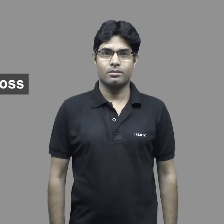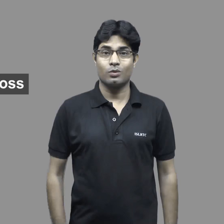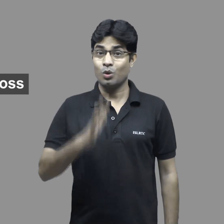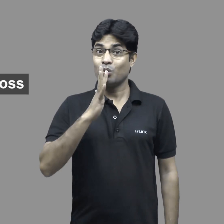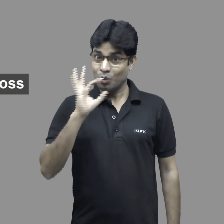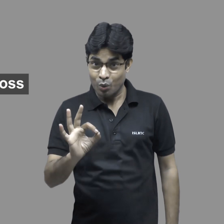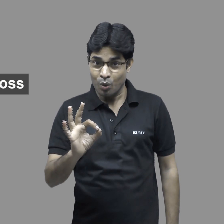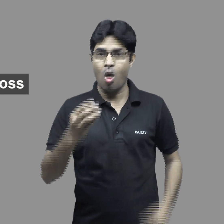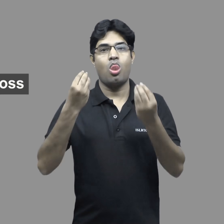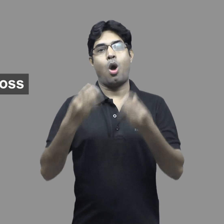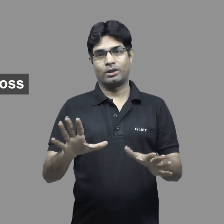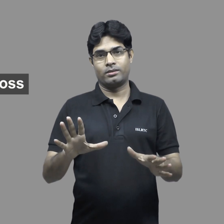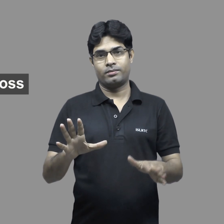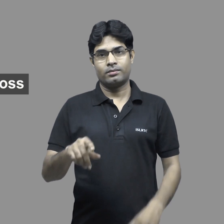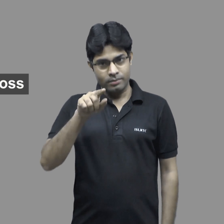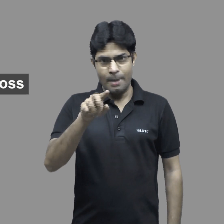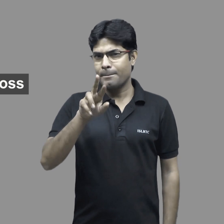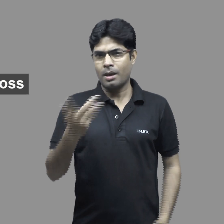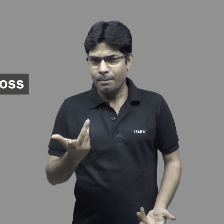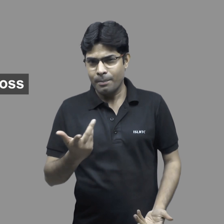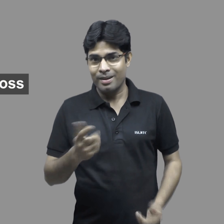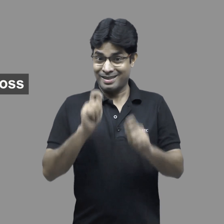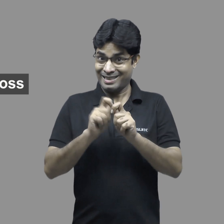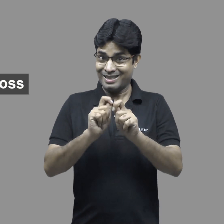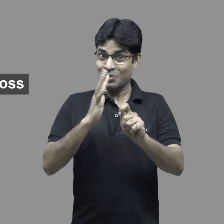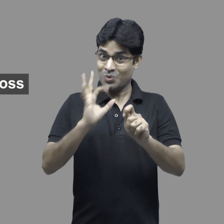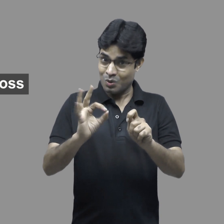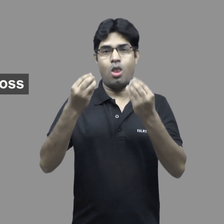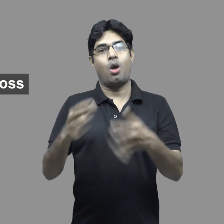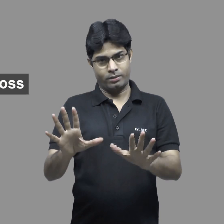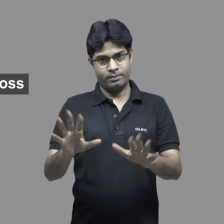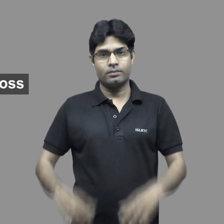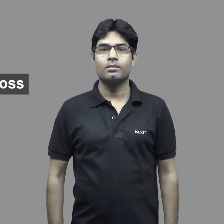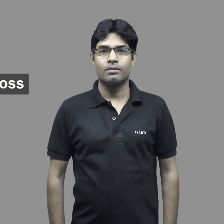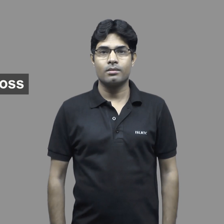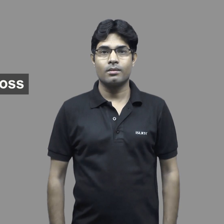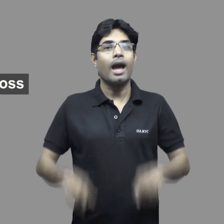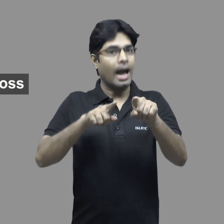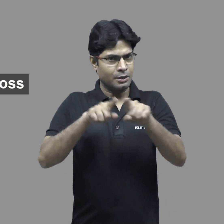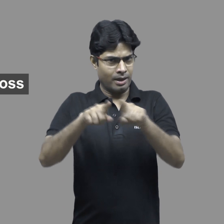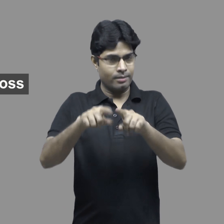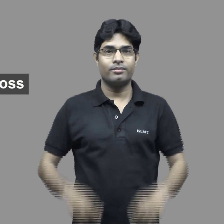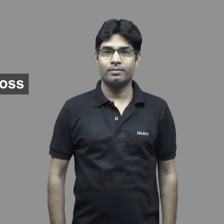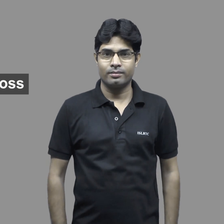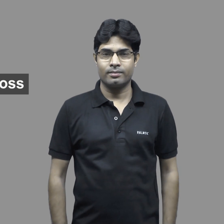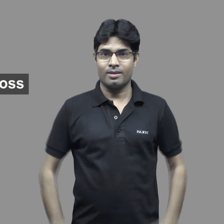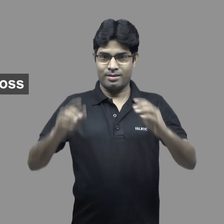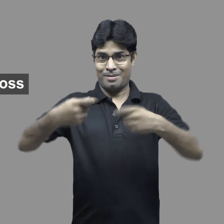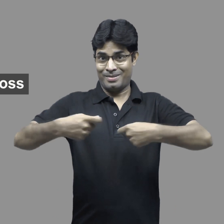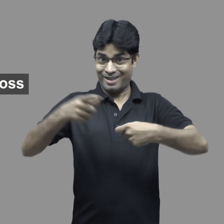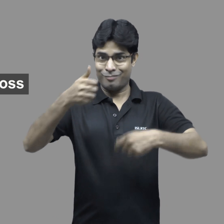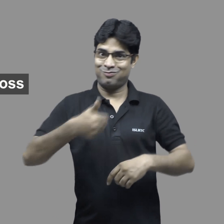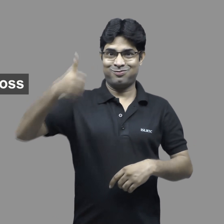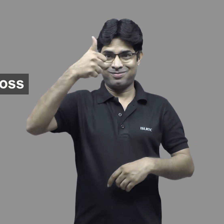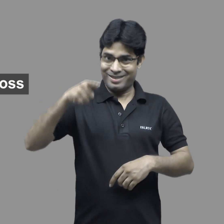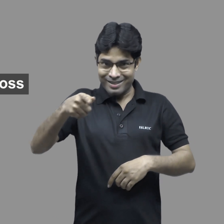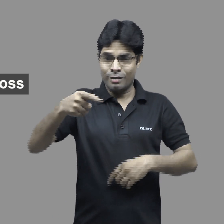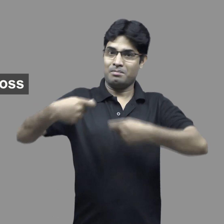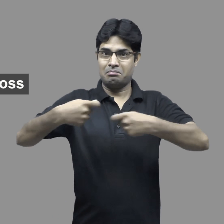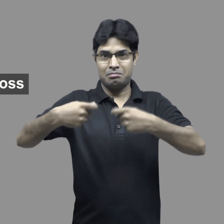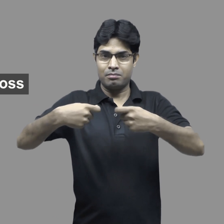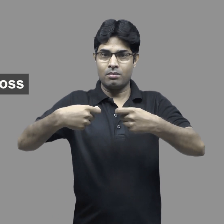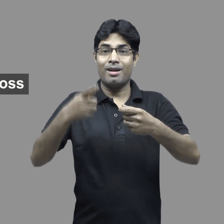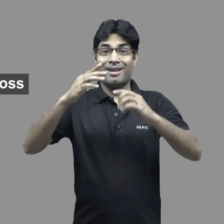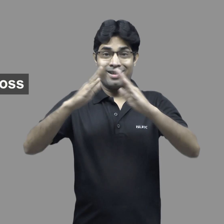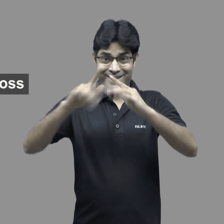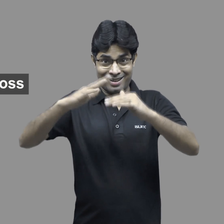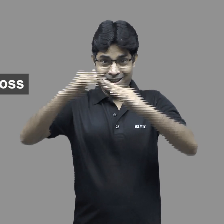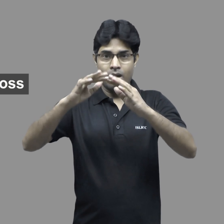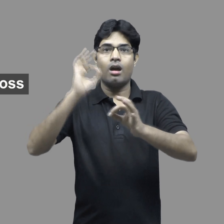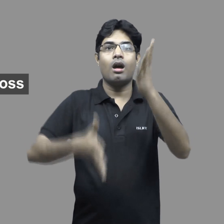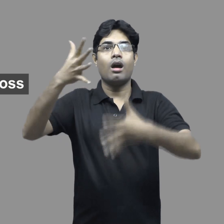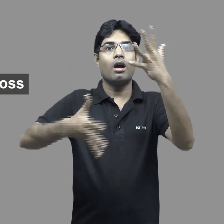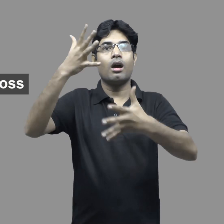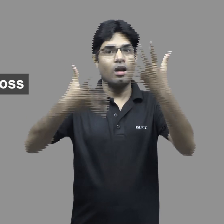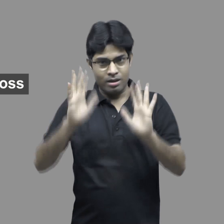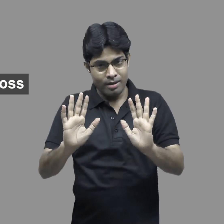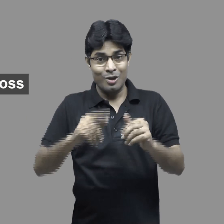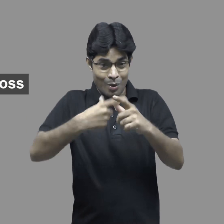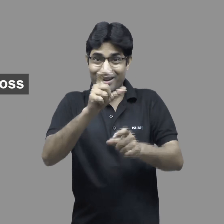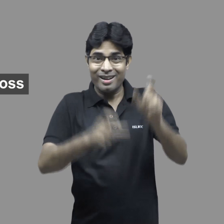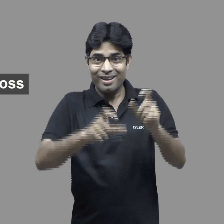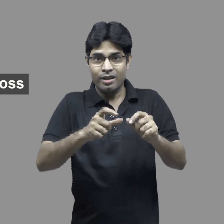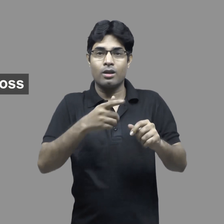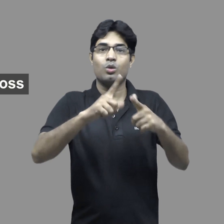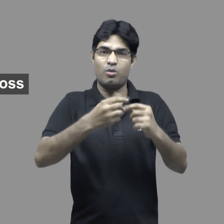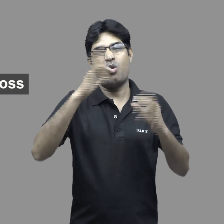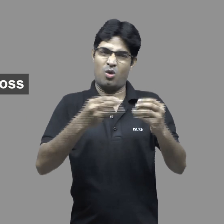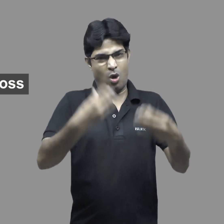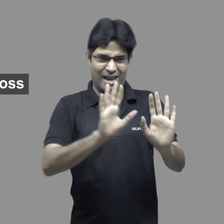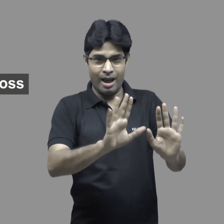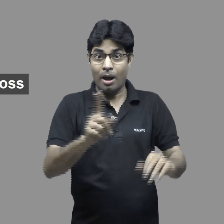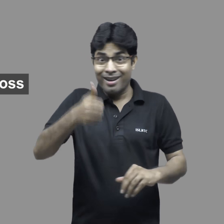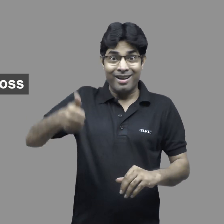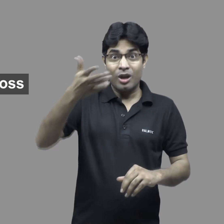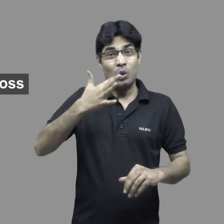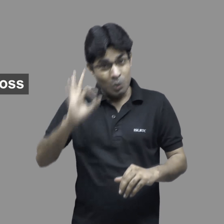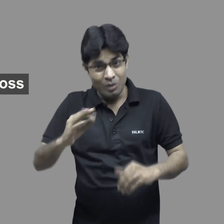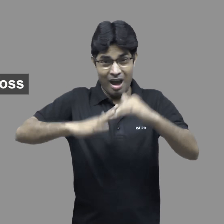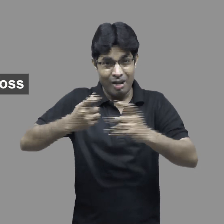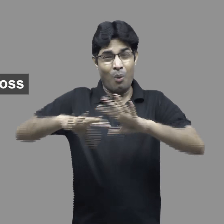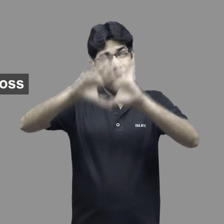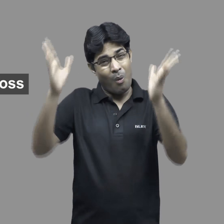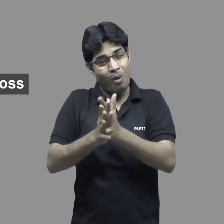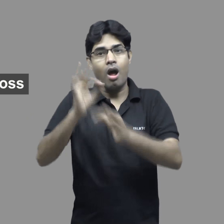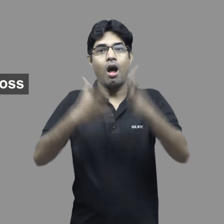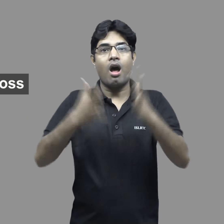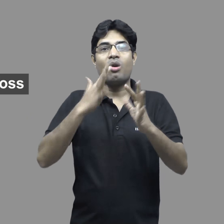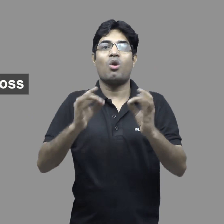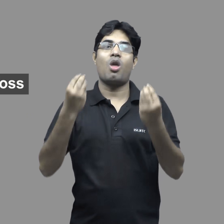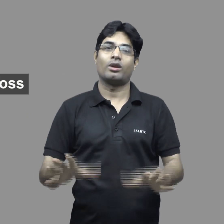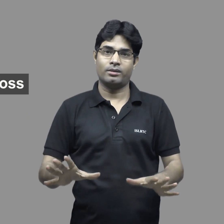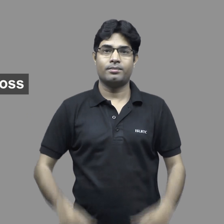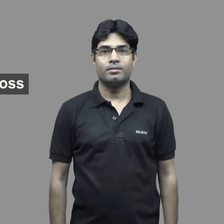Actual Loss